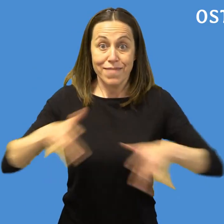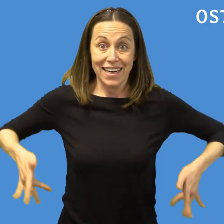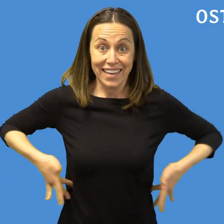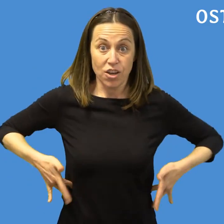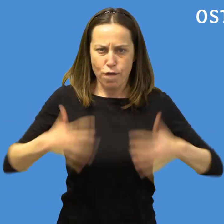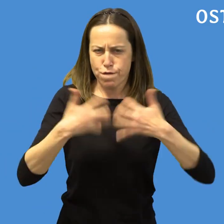riñón